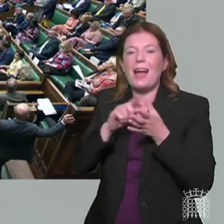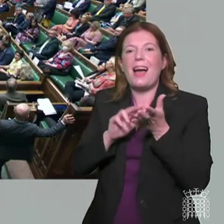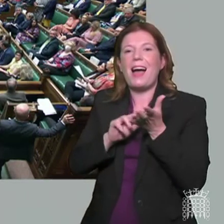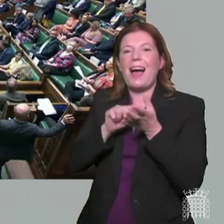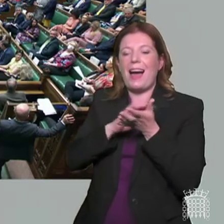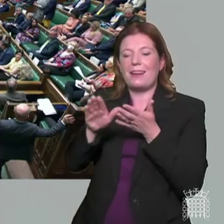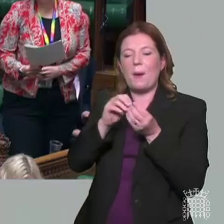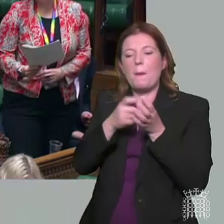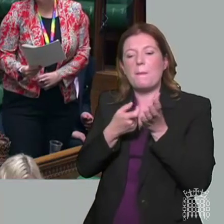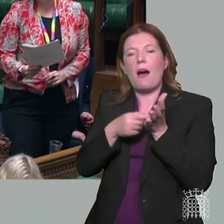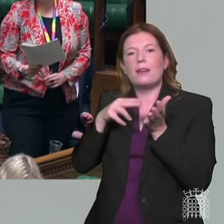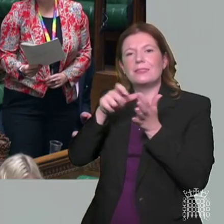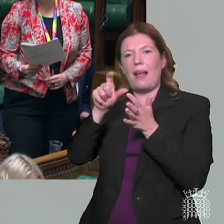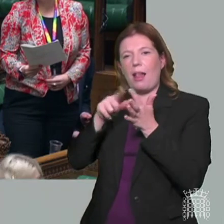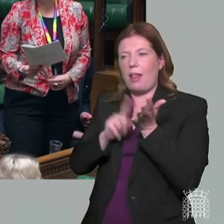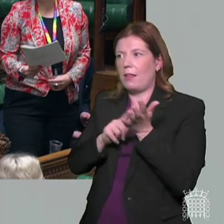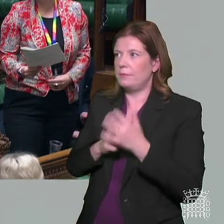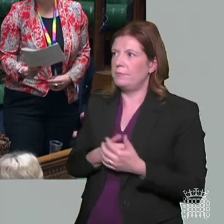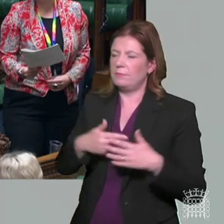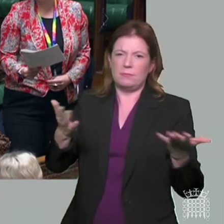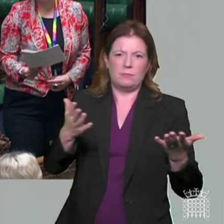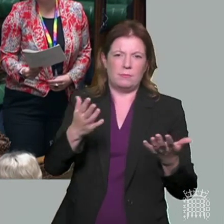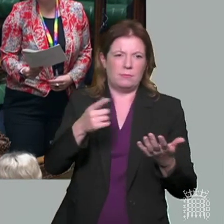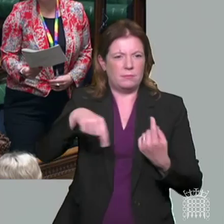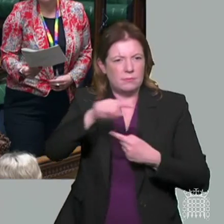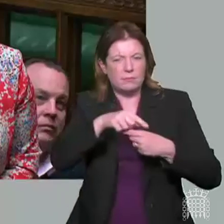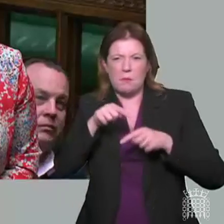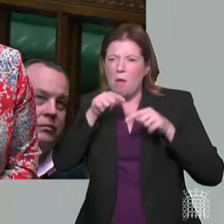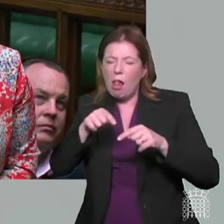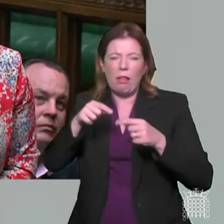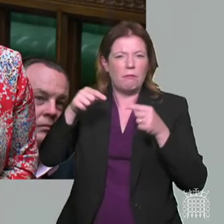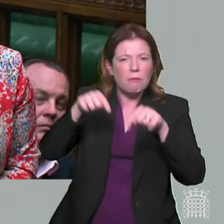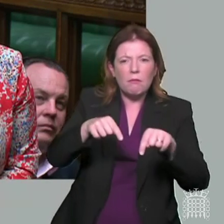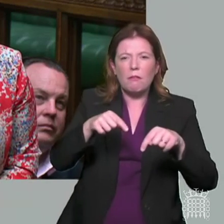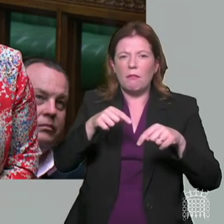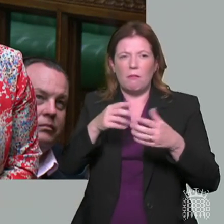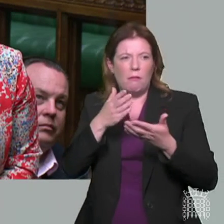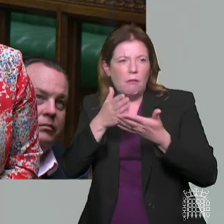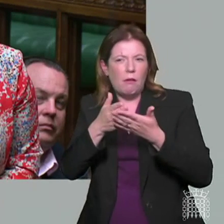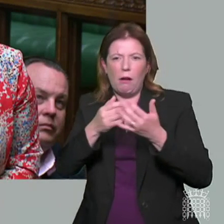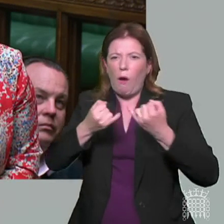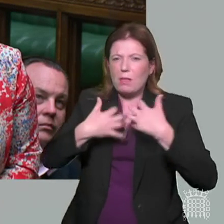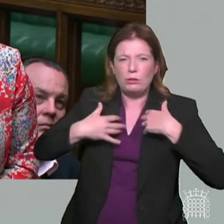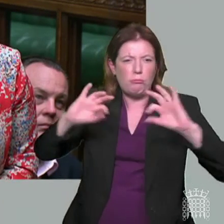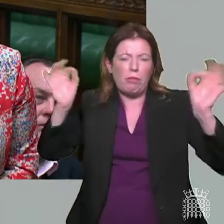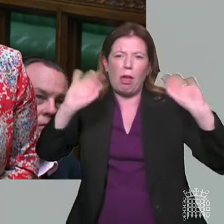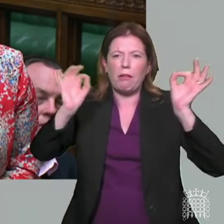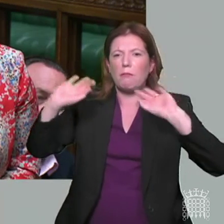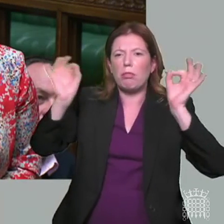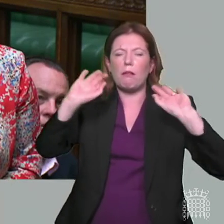Mr Speaker,“no bullying and no harassment; no leaking…No misuse of taxpayer money and no actual or perceived conflicts of interest.